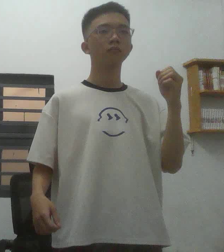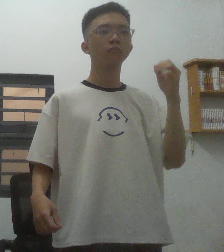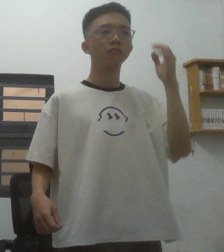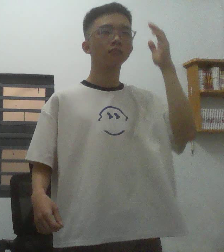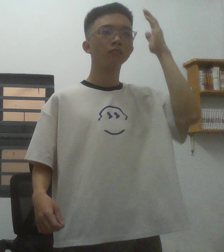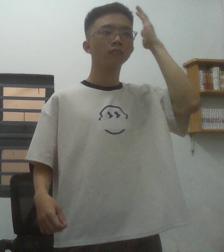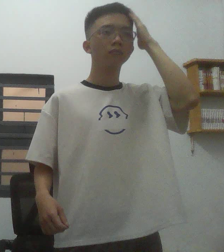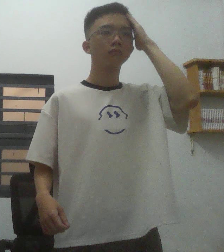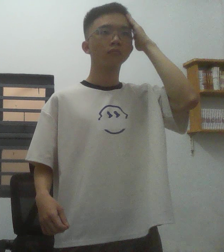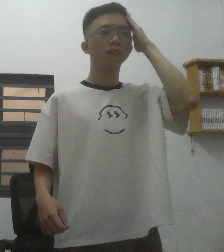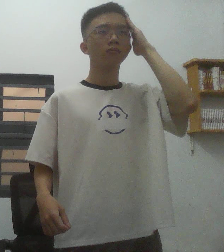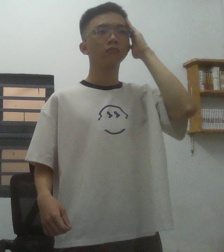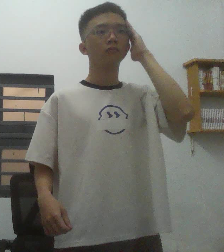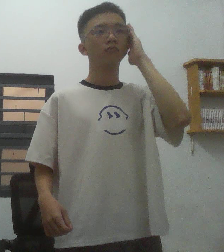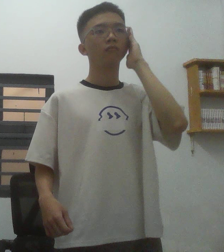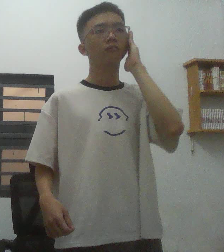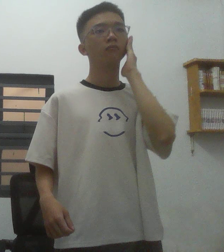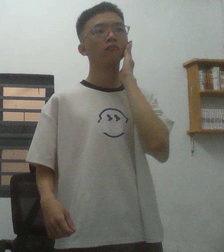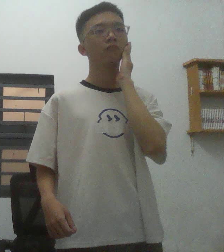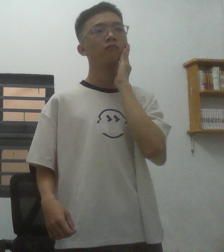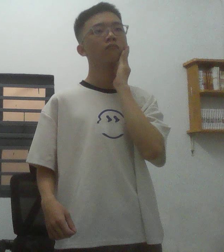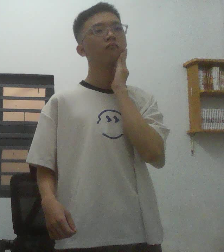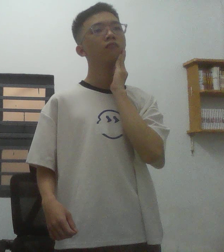dep